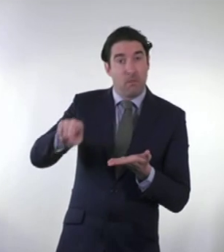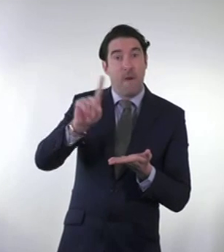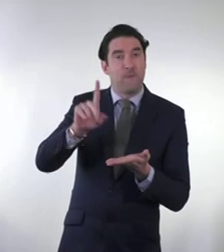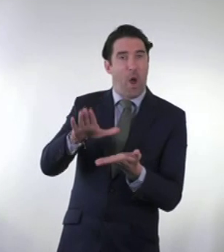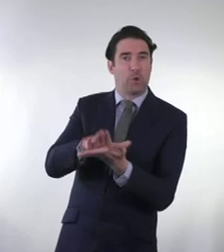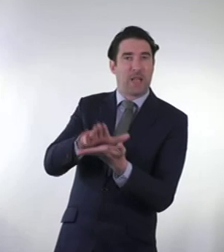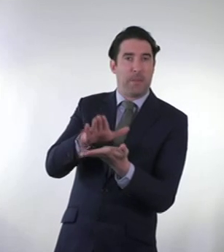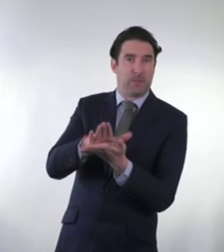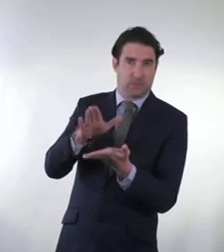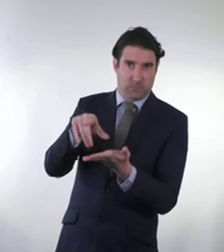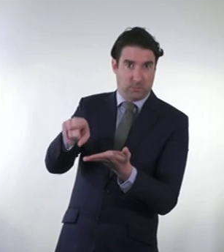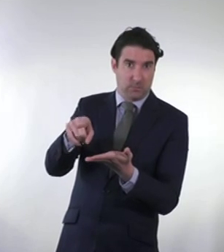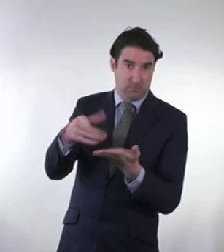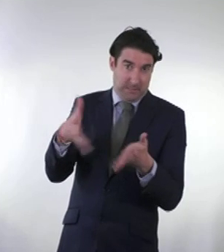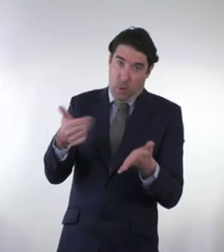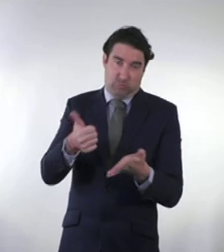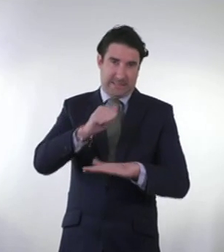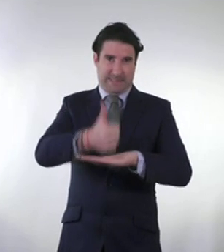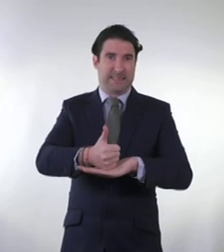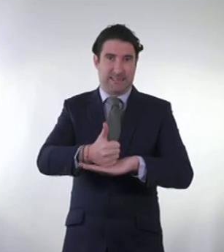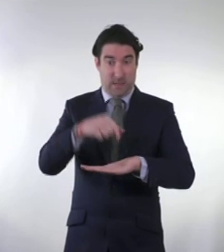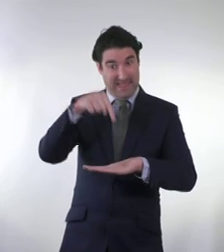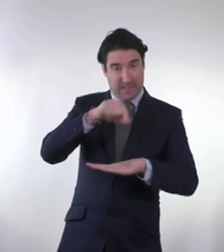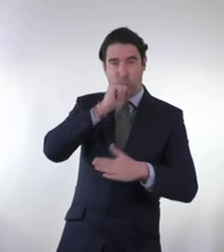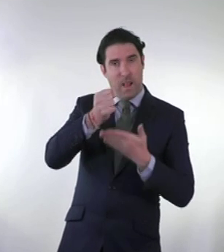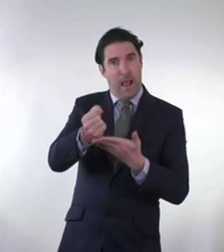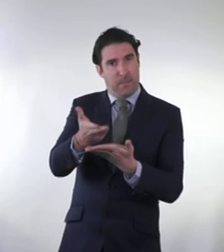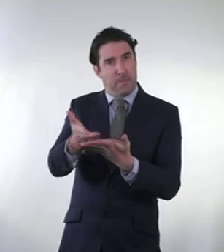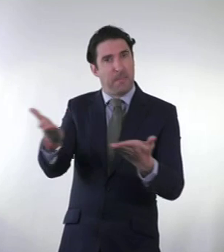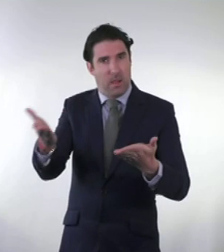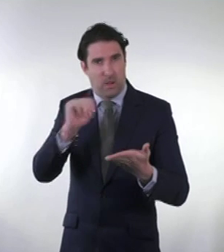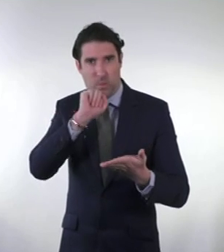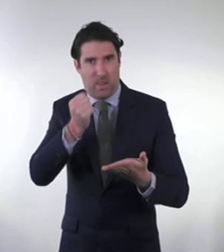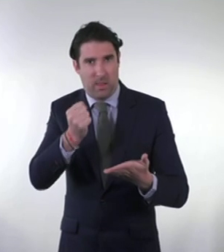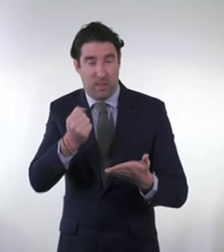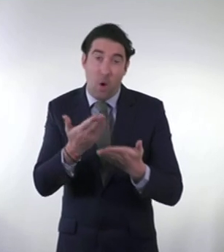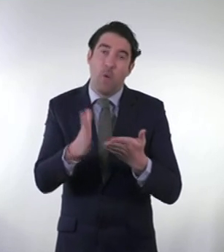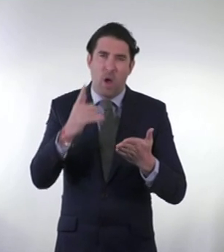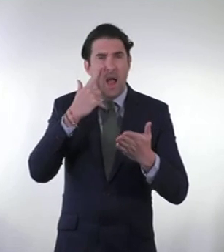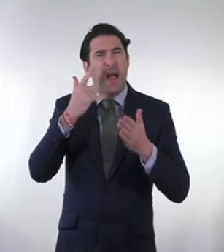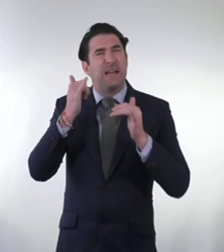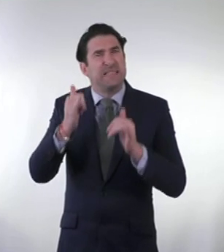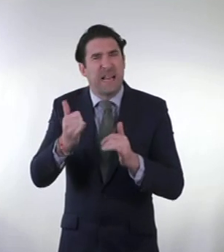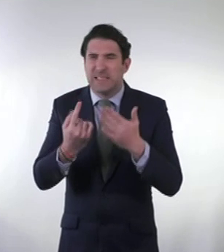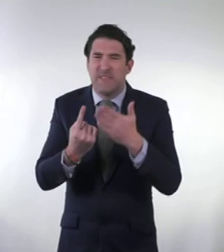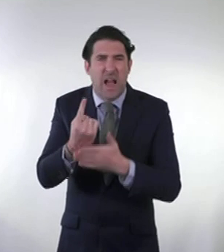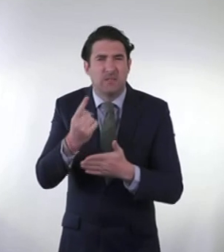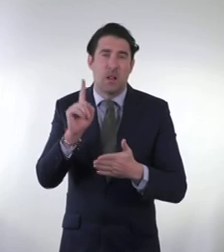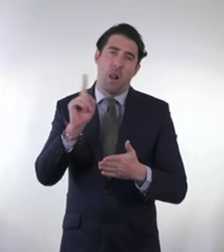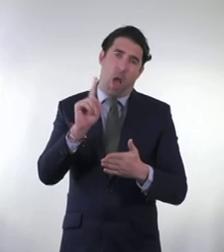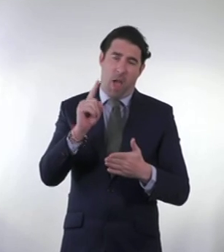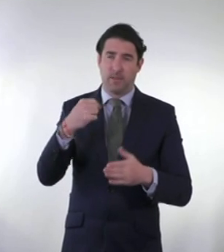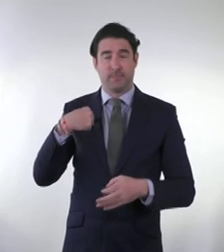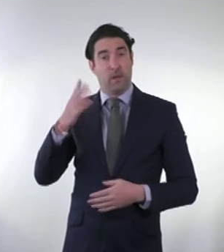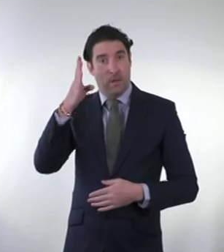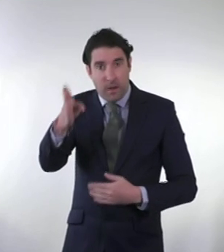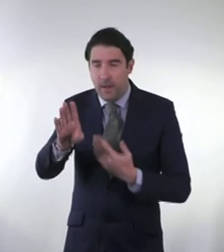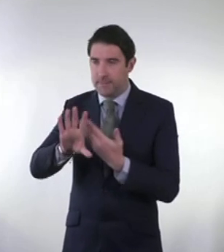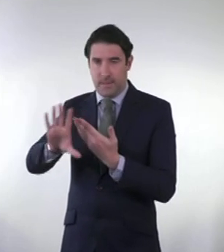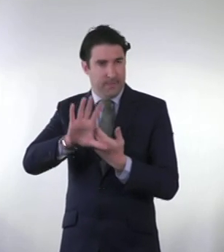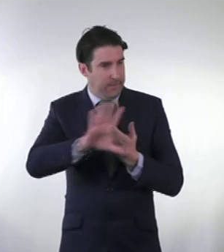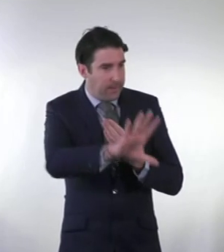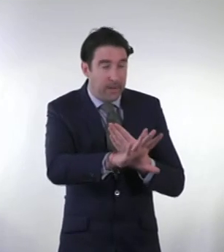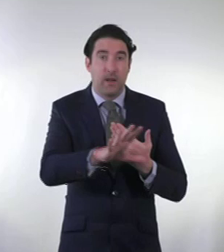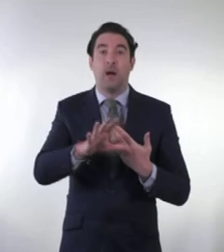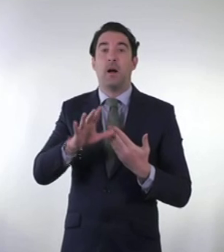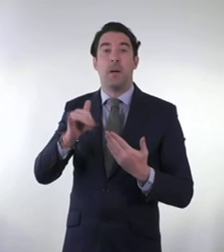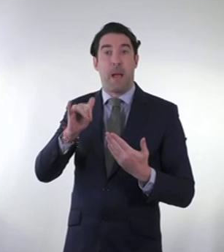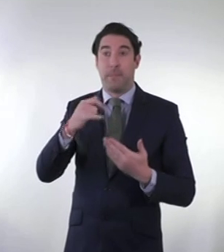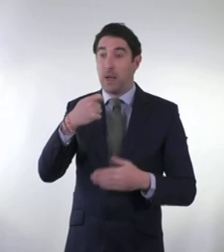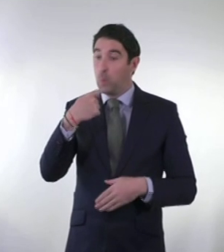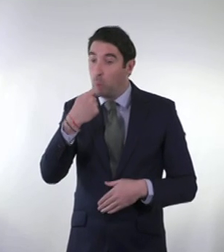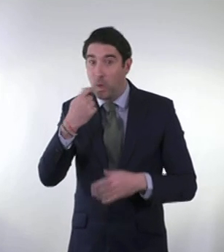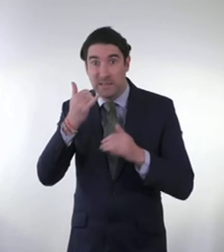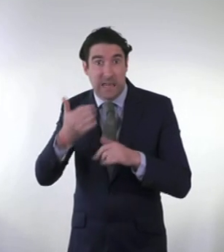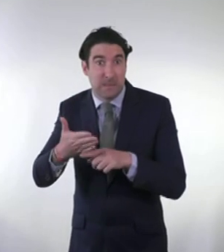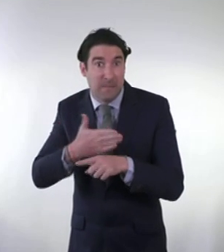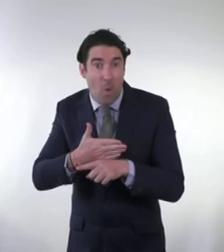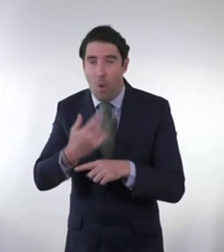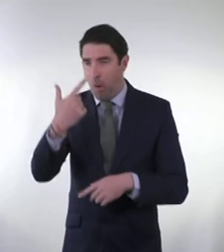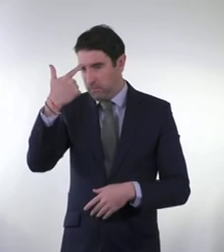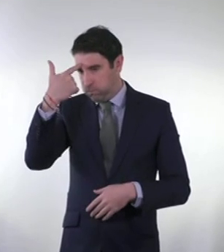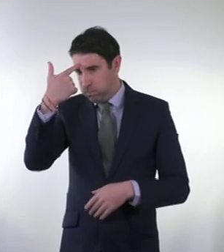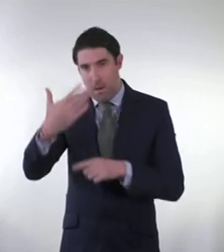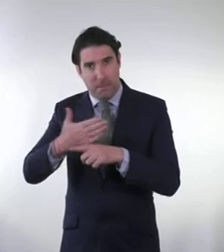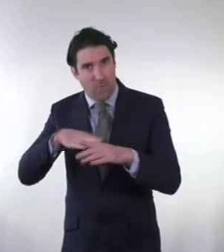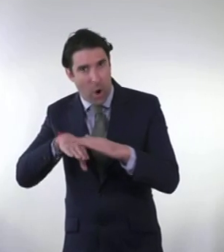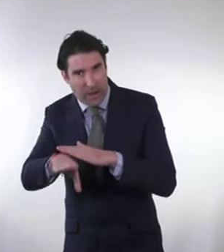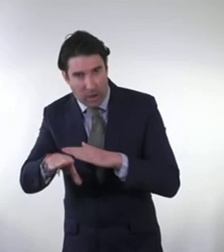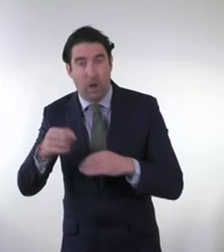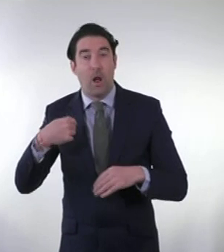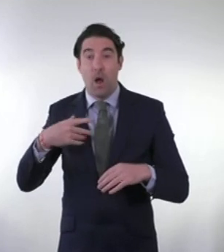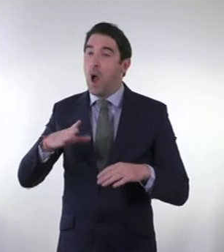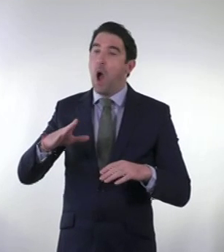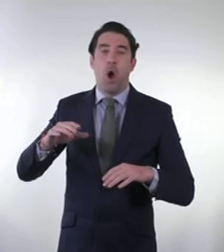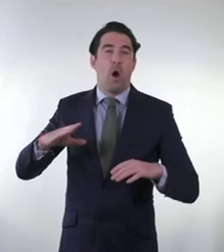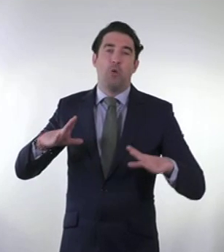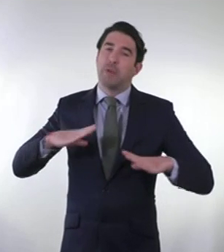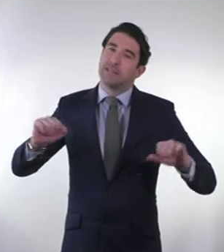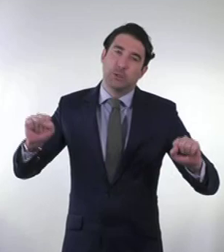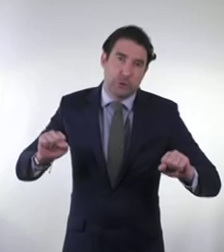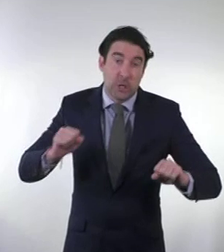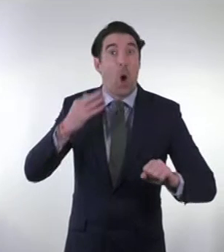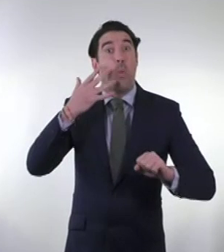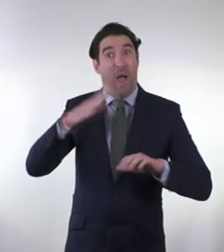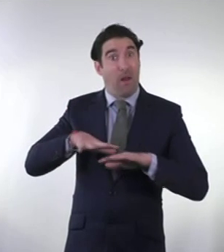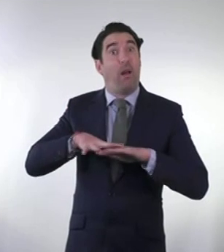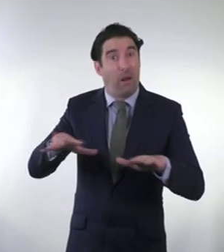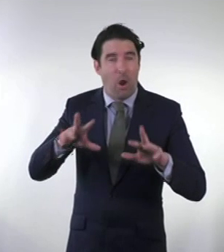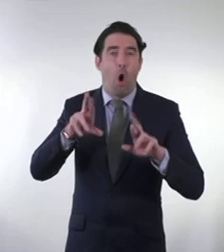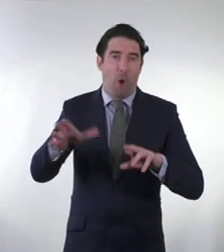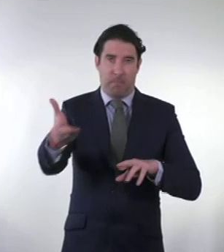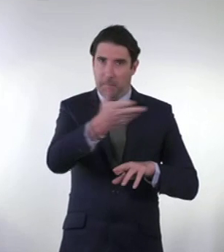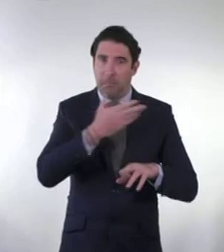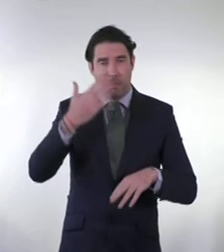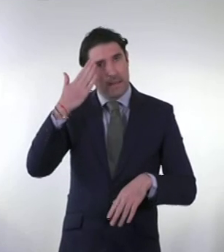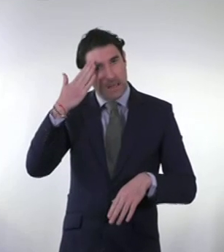The vision he lays out, in which people can be tested before they go to events, is absolutely right, and I hope that when that day comes, the public will show their support for this vital sector by visiting theatres as they reopen.